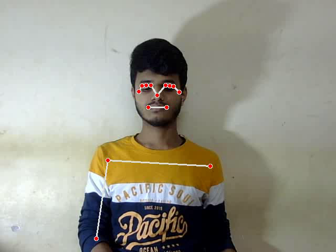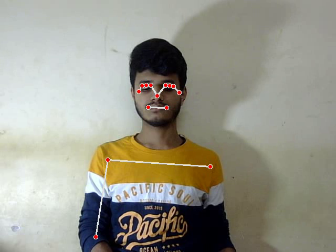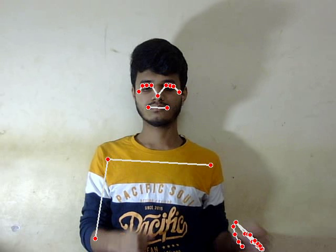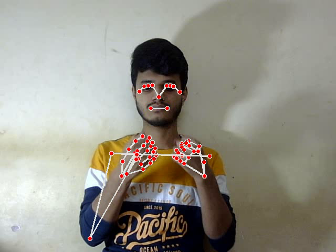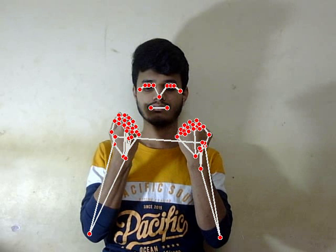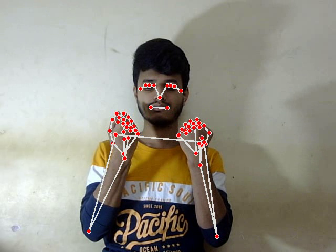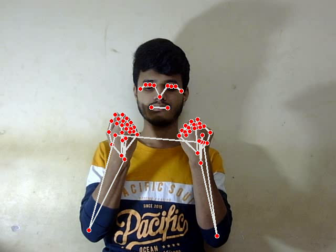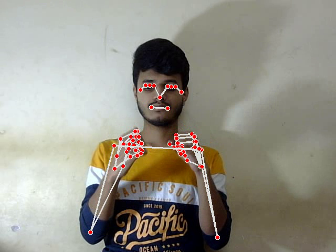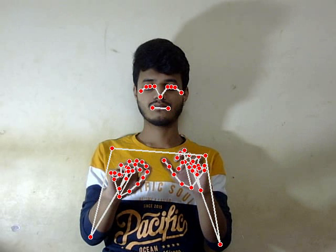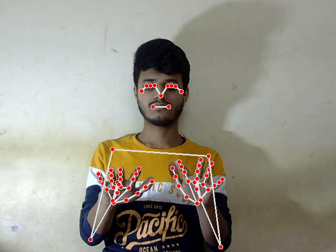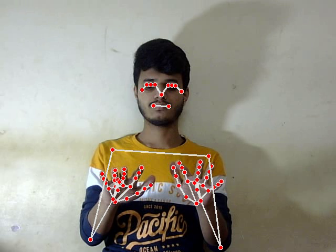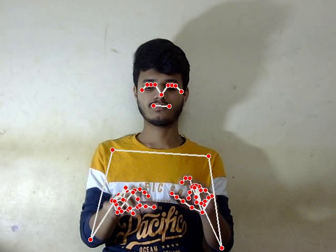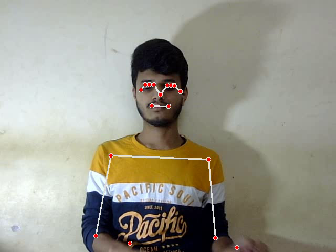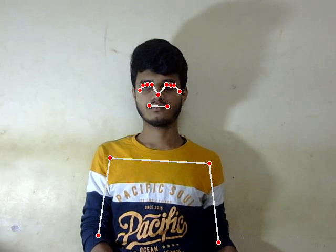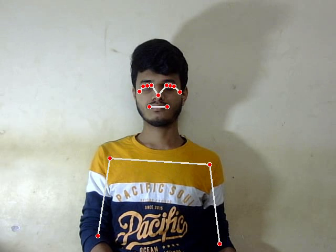finish